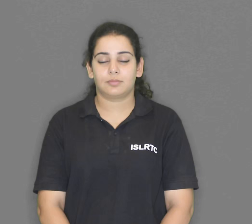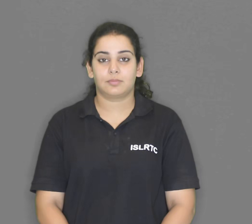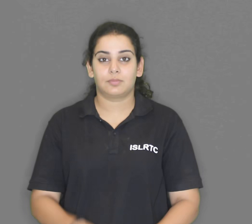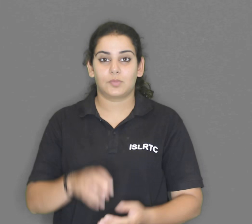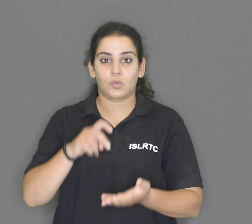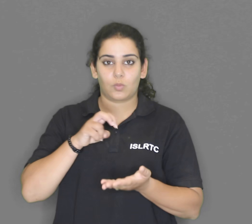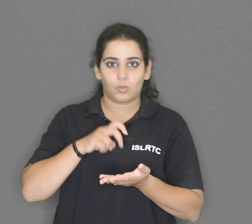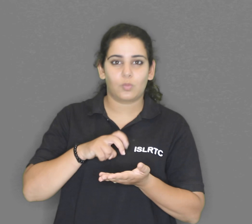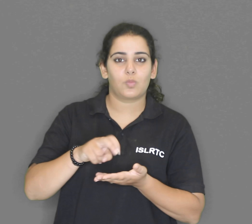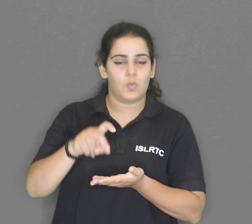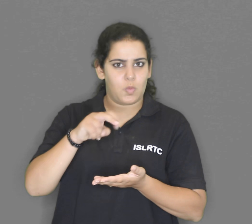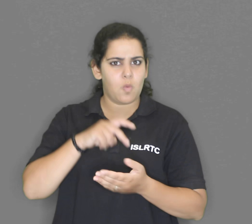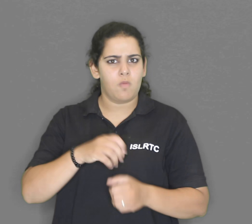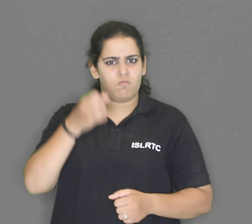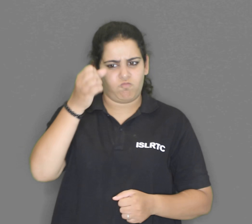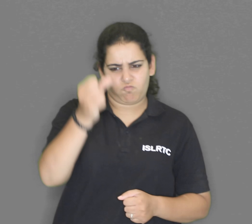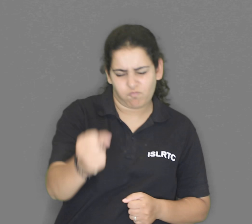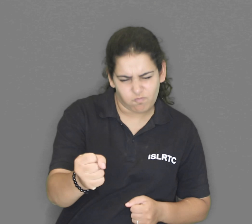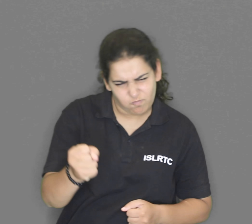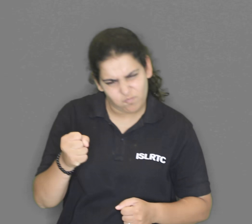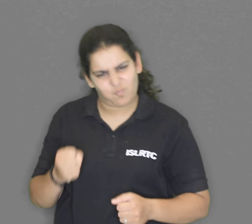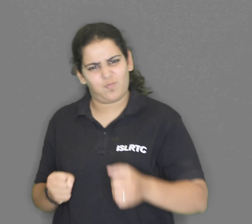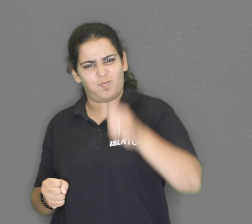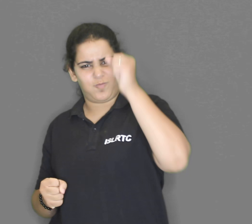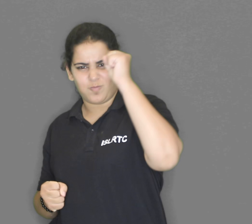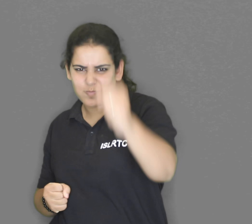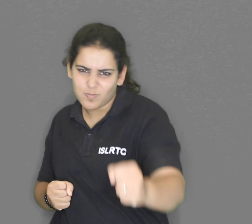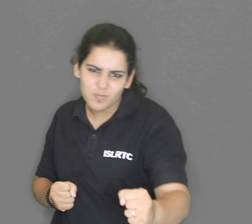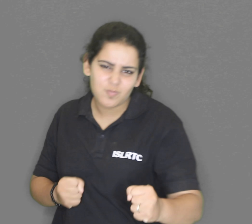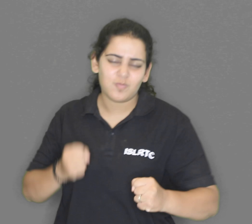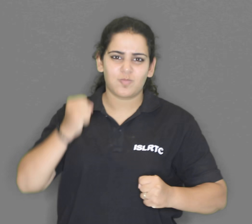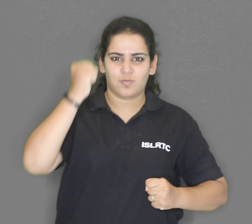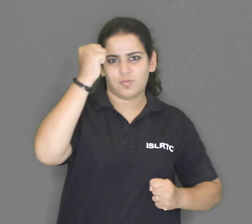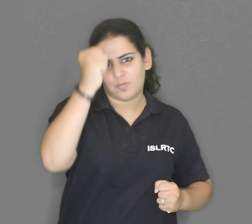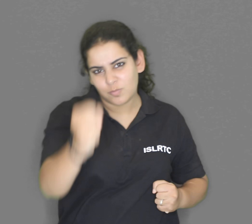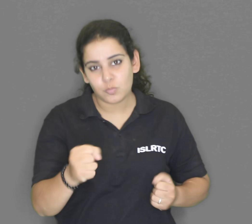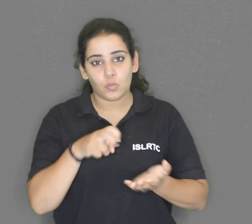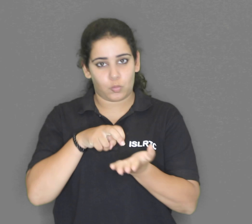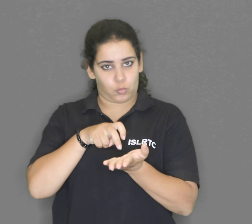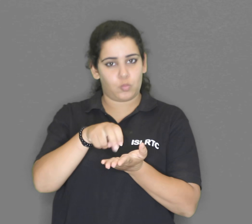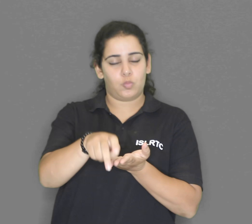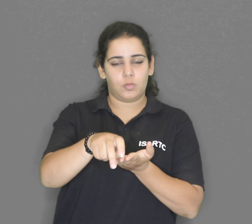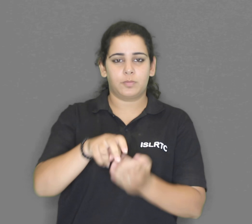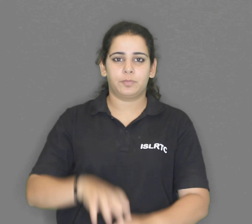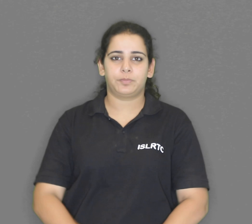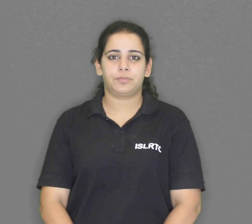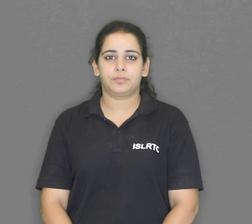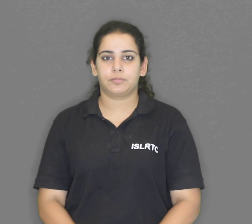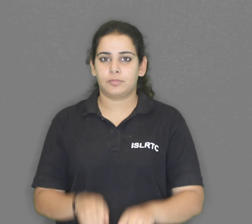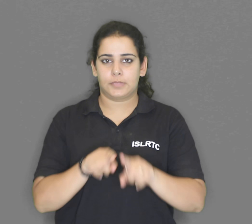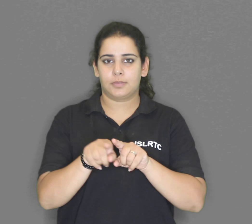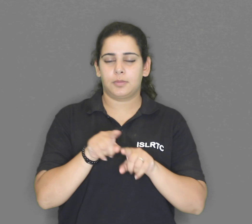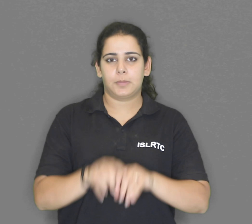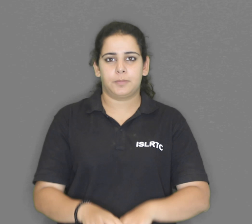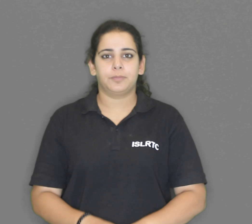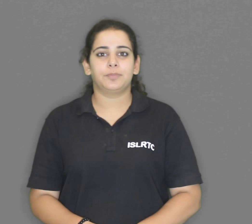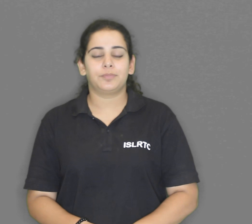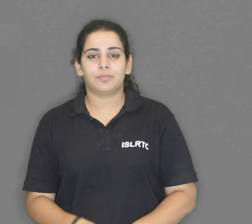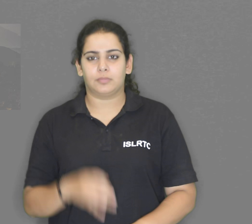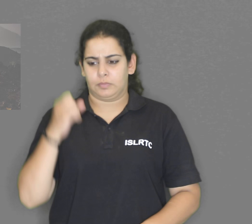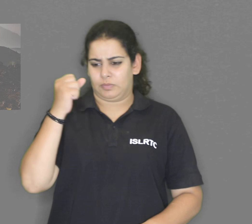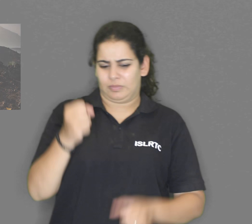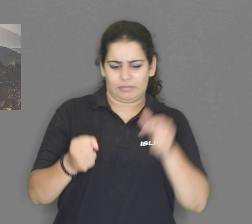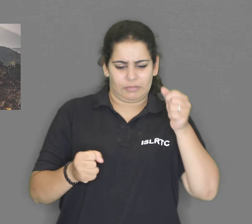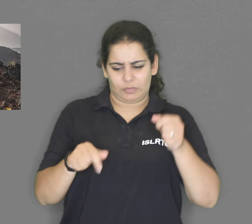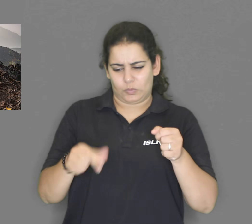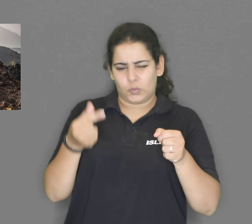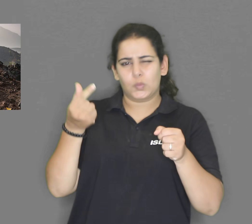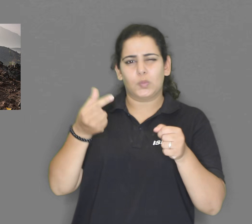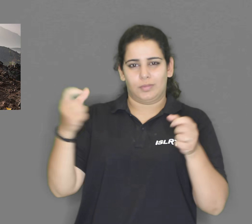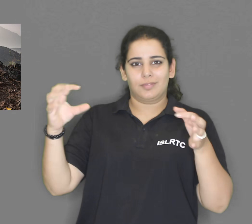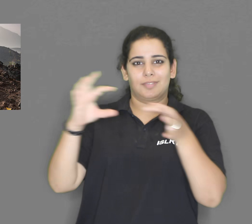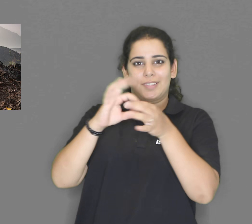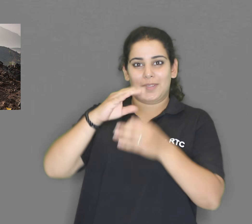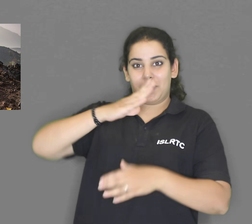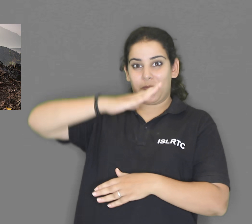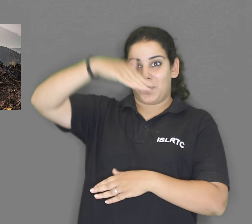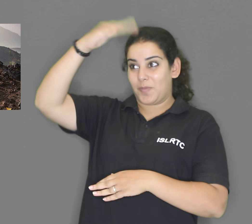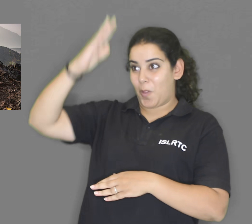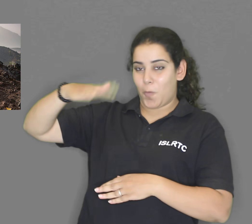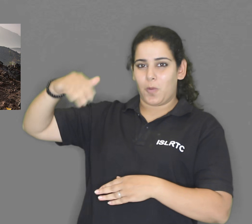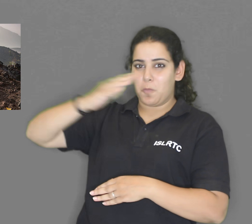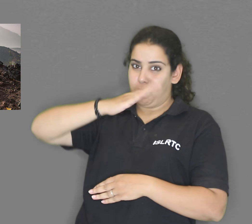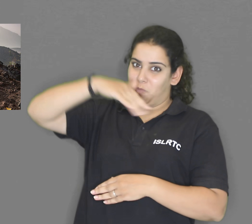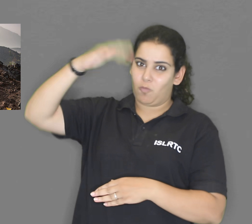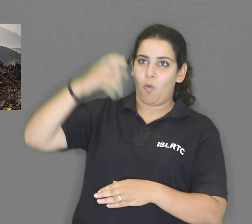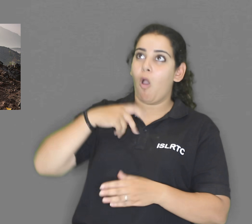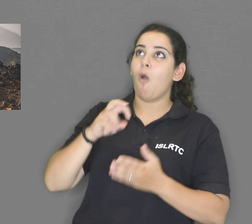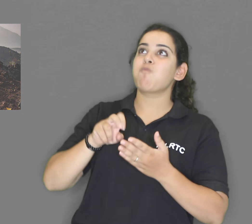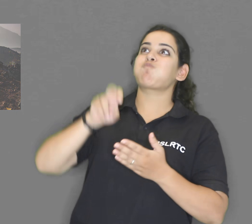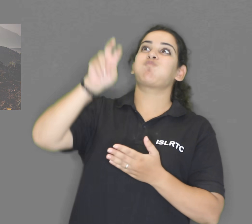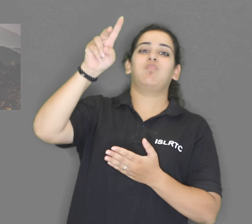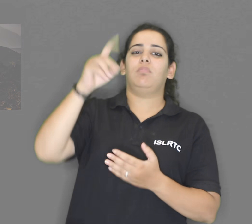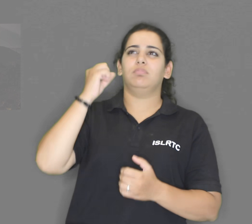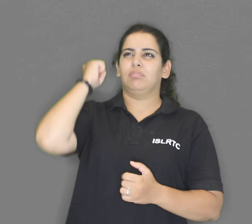Trekking The activity of walking long distances on foot for pleasure